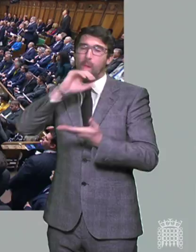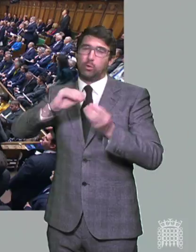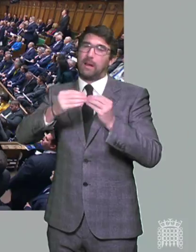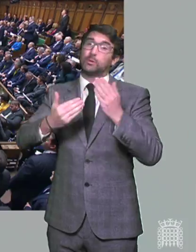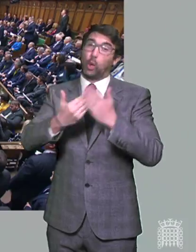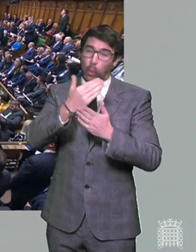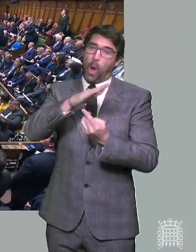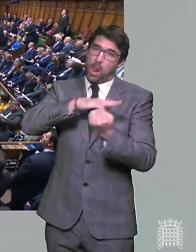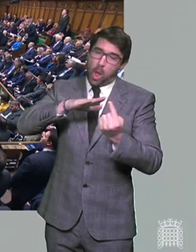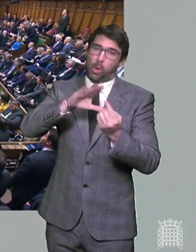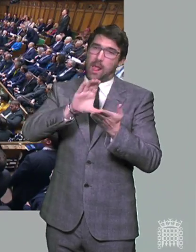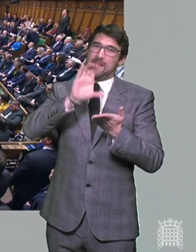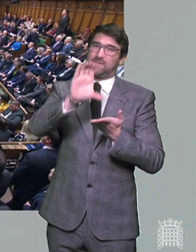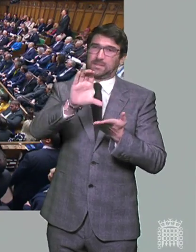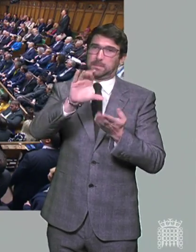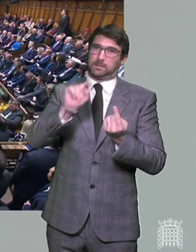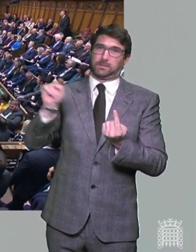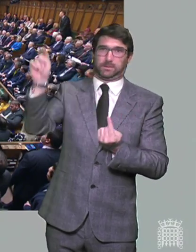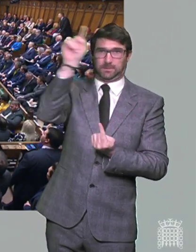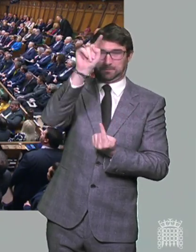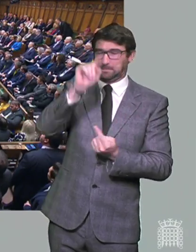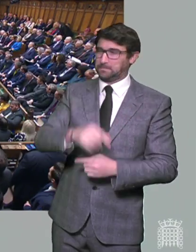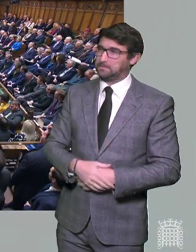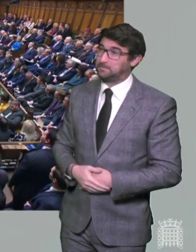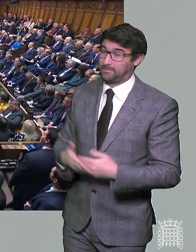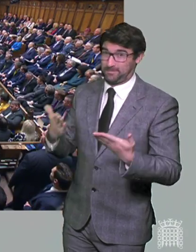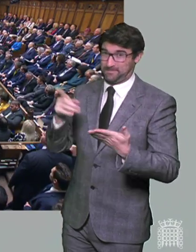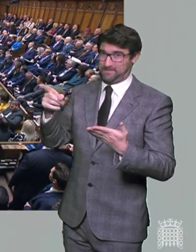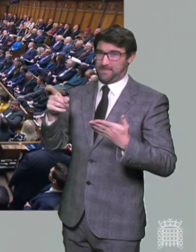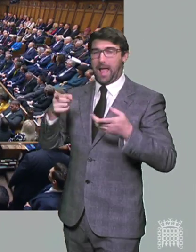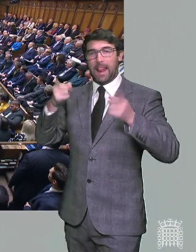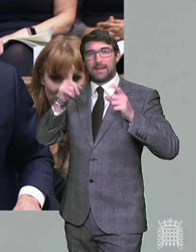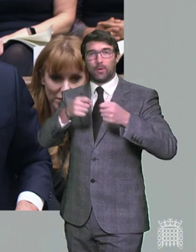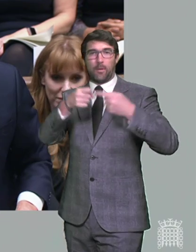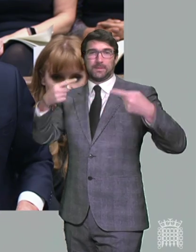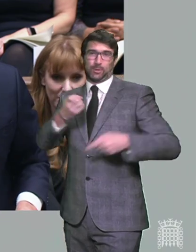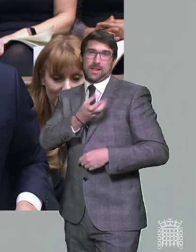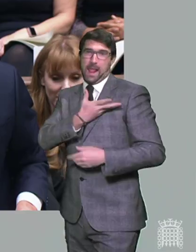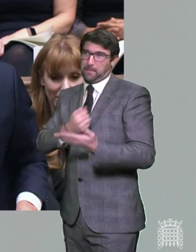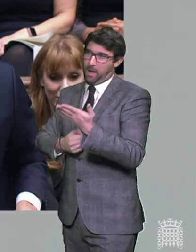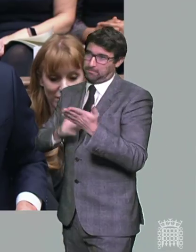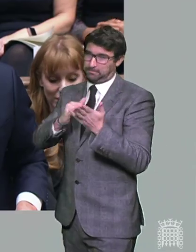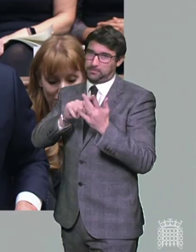We now come to the Leader of the Opposition, Keir Starmer.